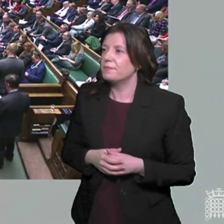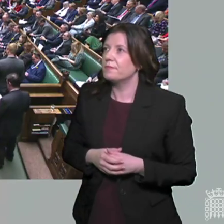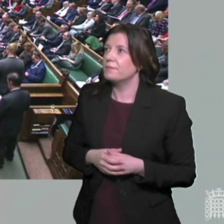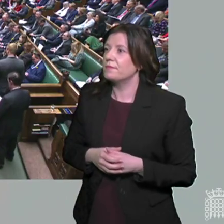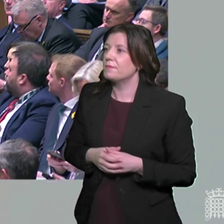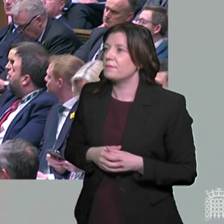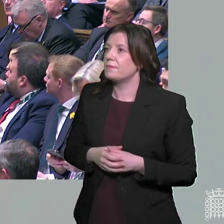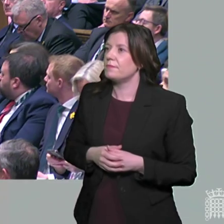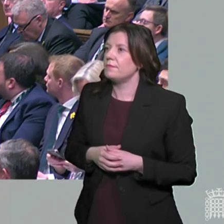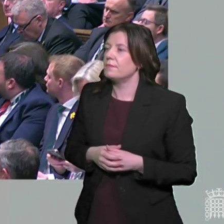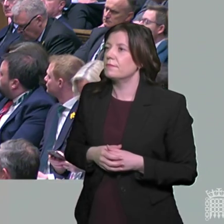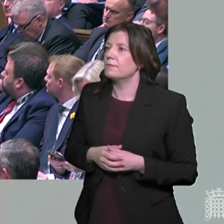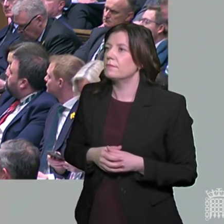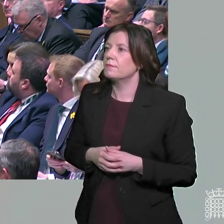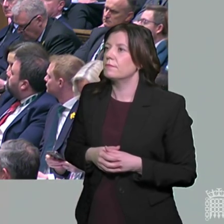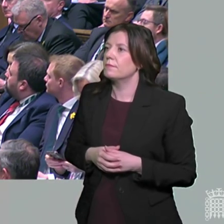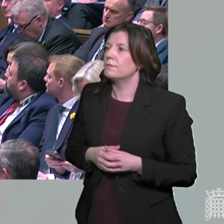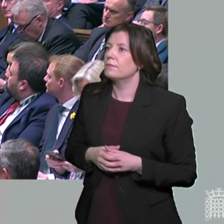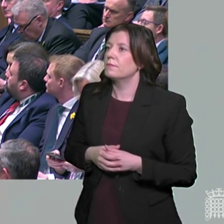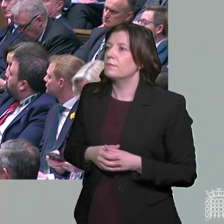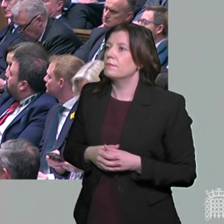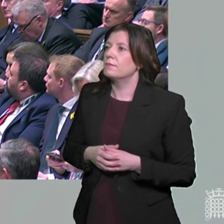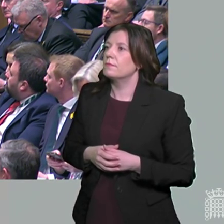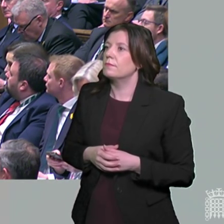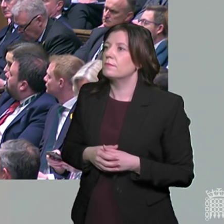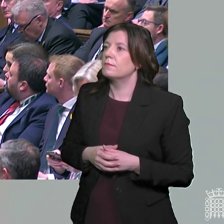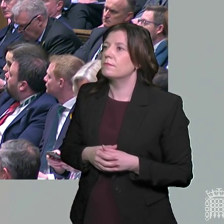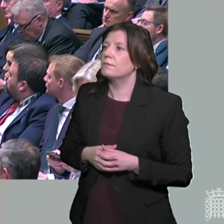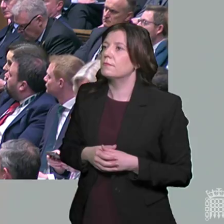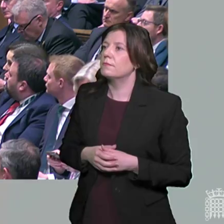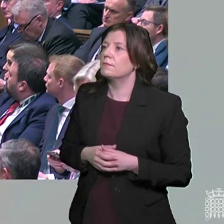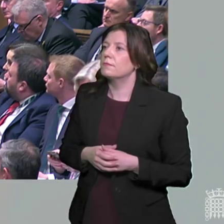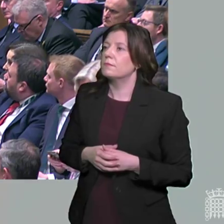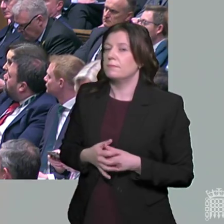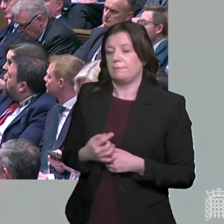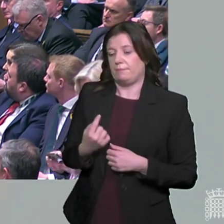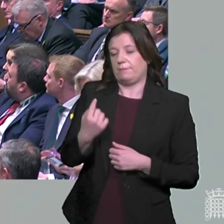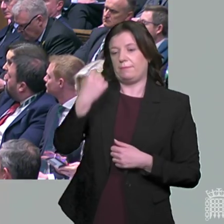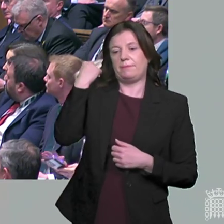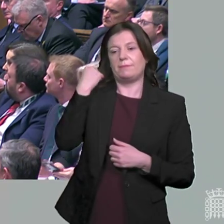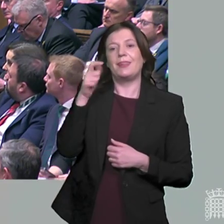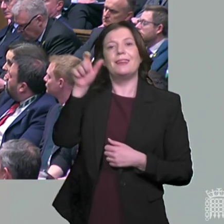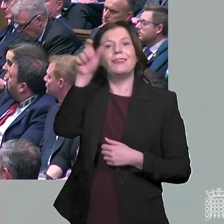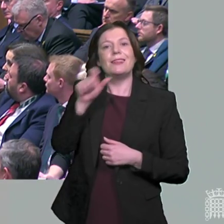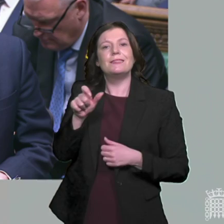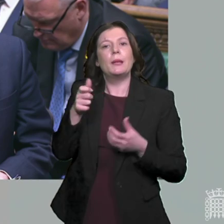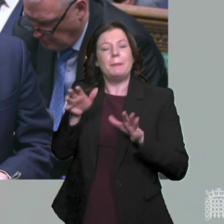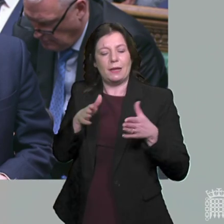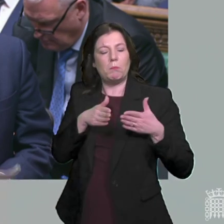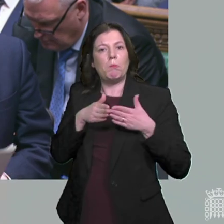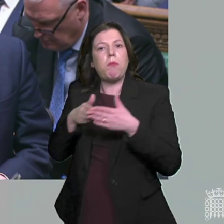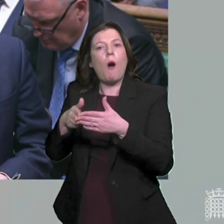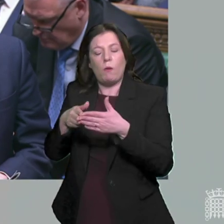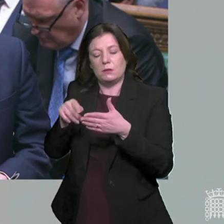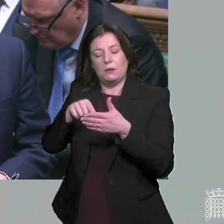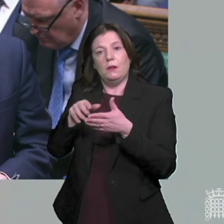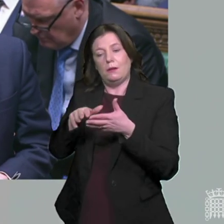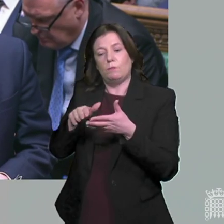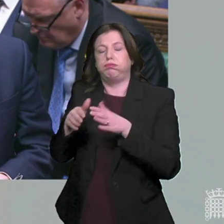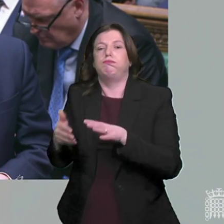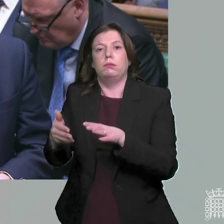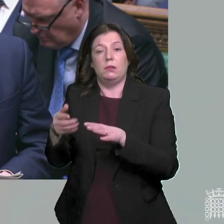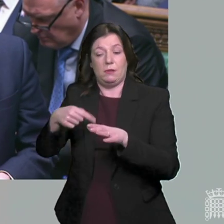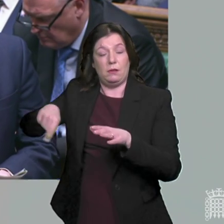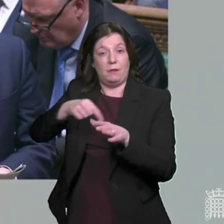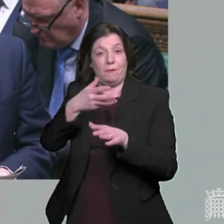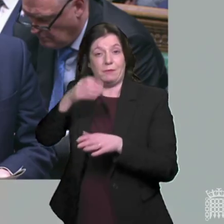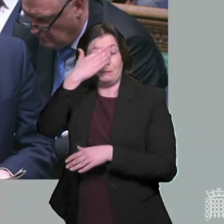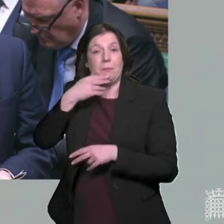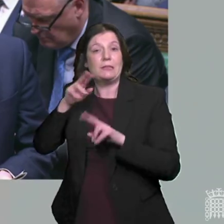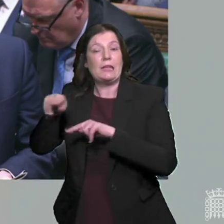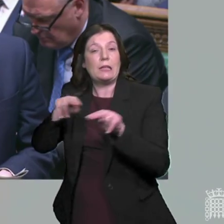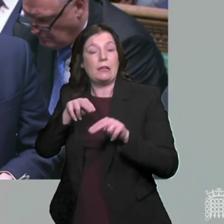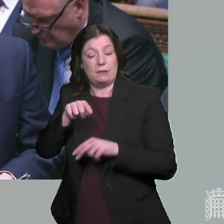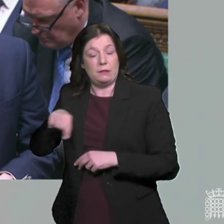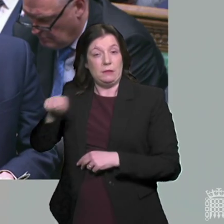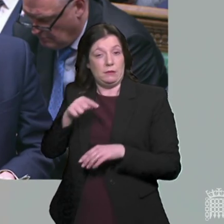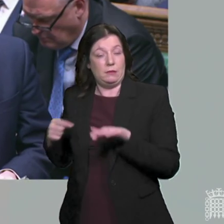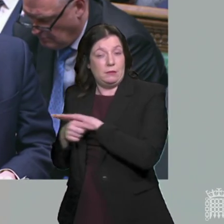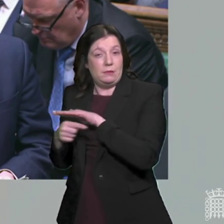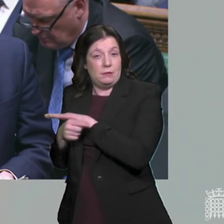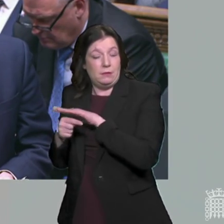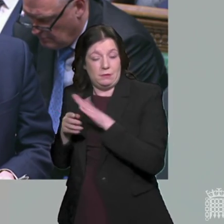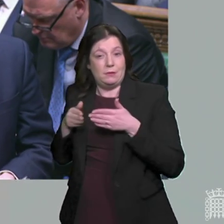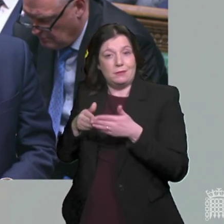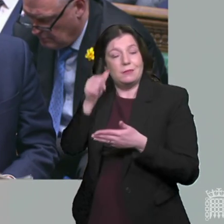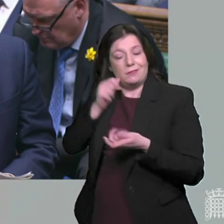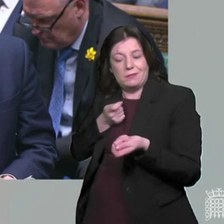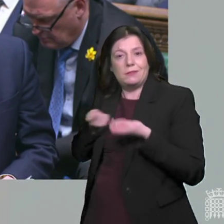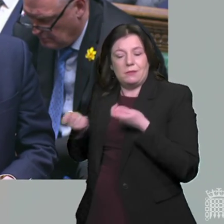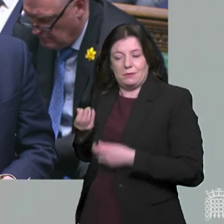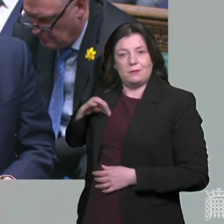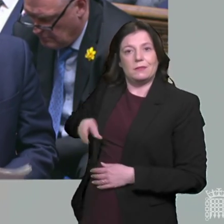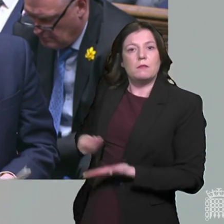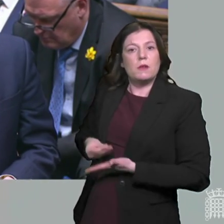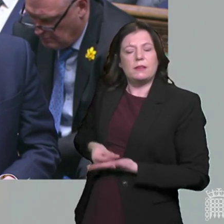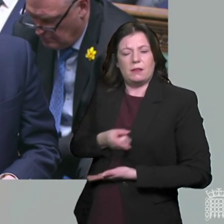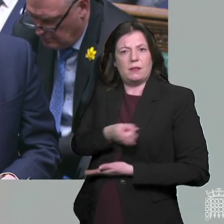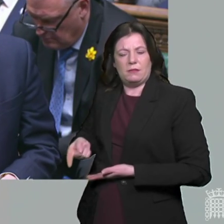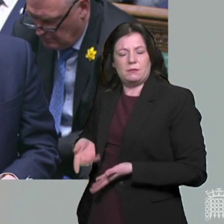The tragic death of more than 50 people over the weekend when their small boat broke up off the coast of Italy is a sad reminder of the total disregard for life of the illegal traffickers who facilitate these crossings to make their money.